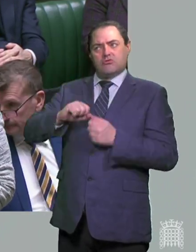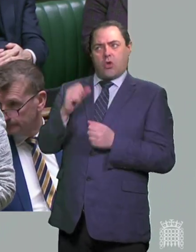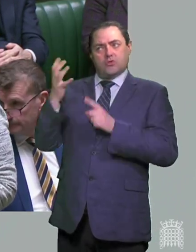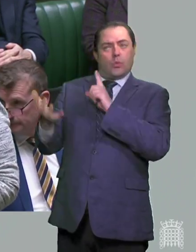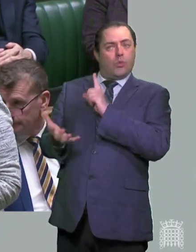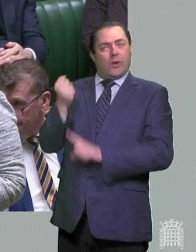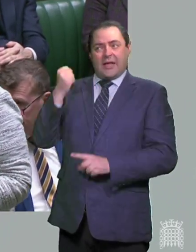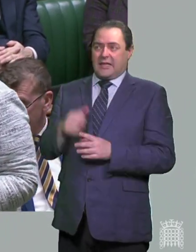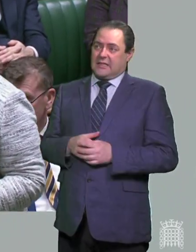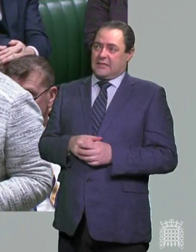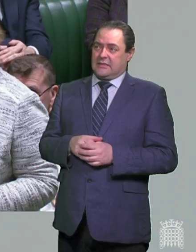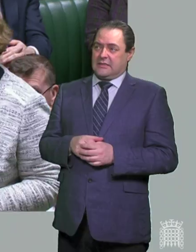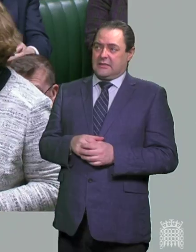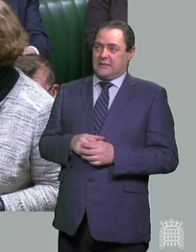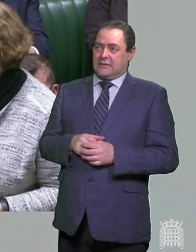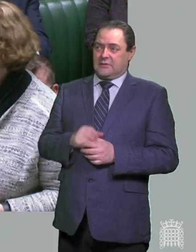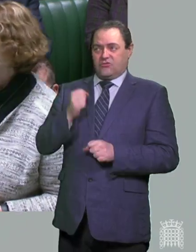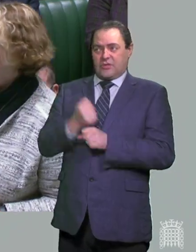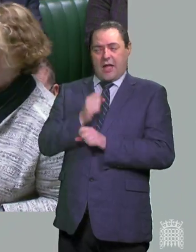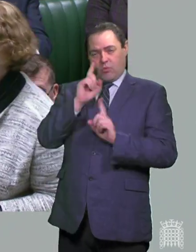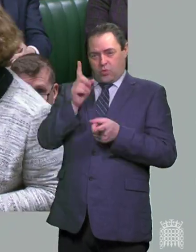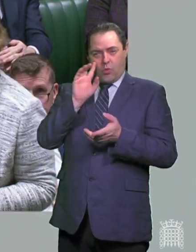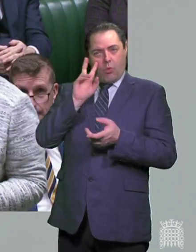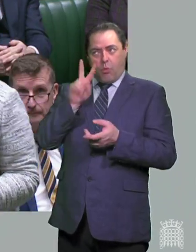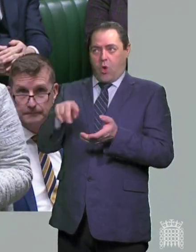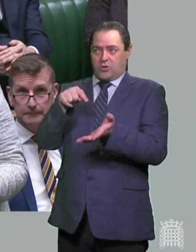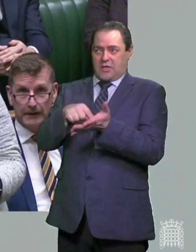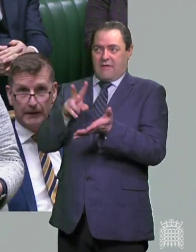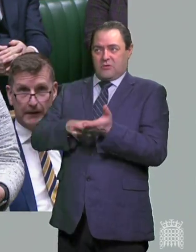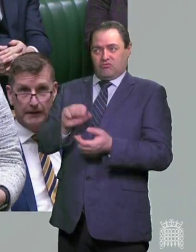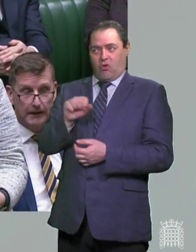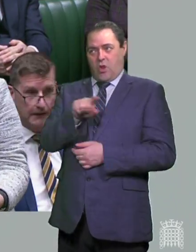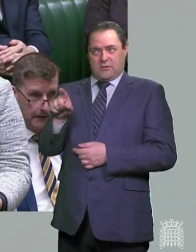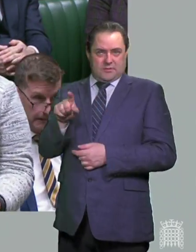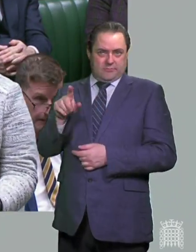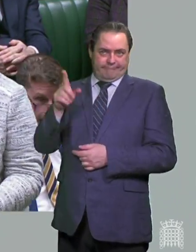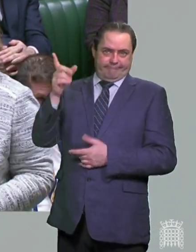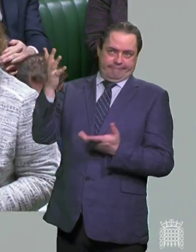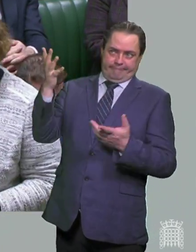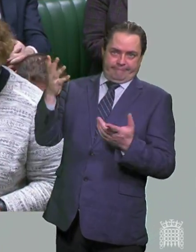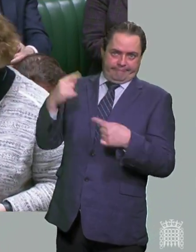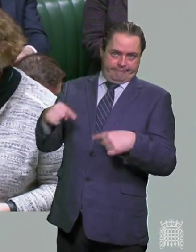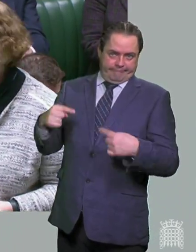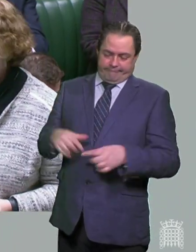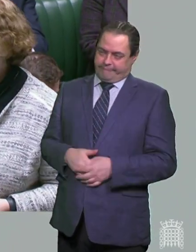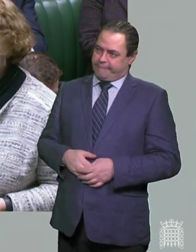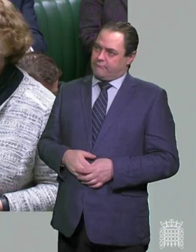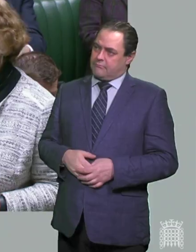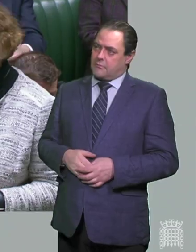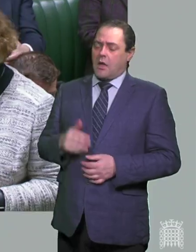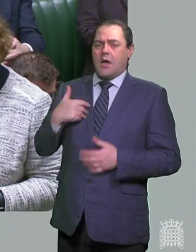It is just a pity that people could not watch it on Scottish terrestrial television.